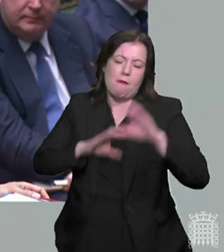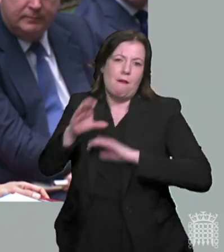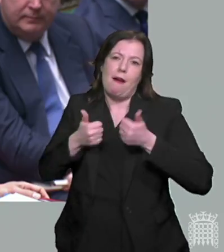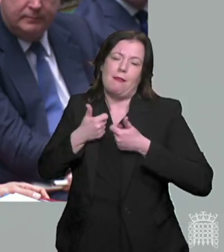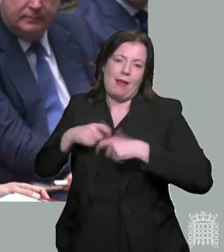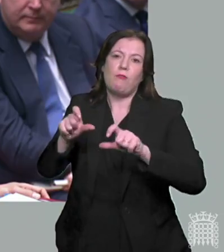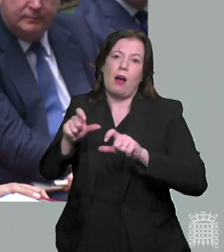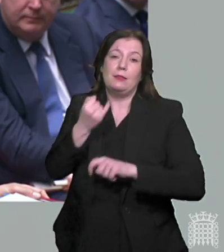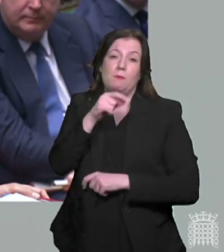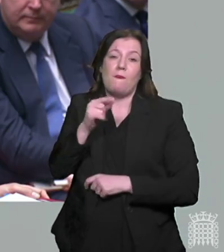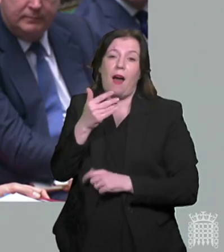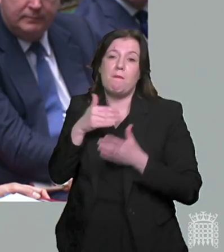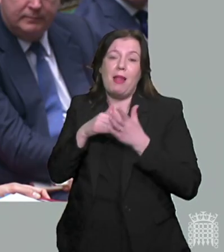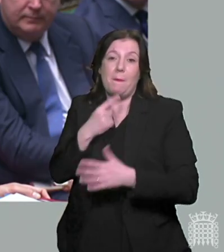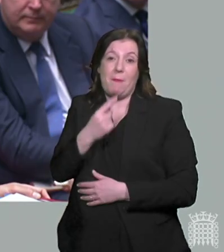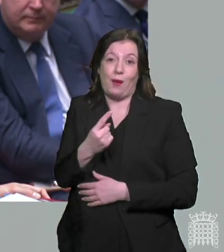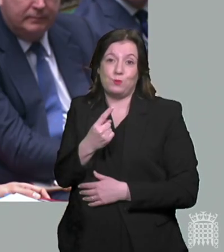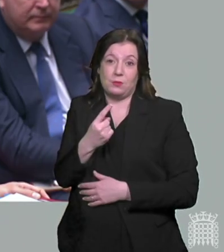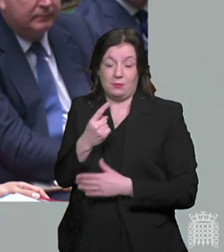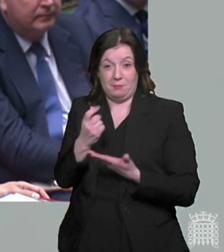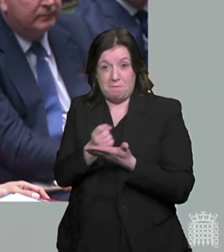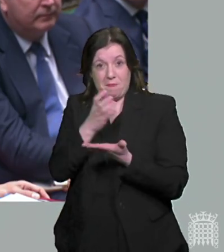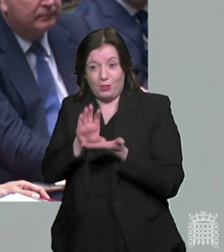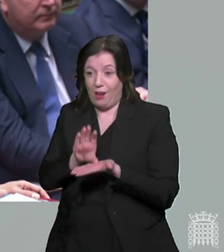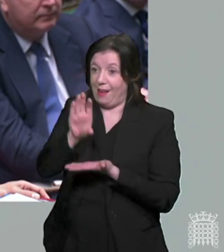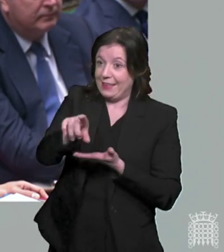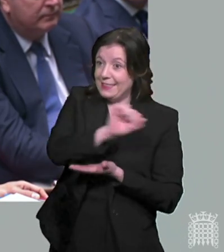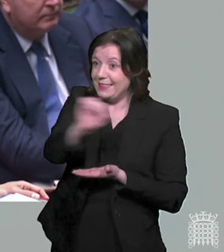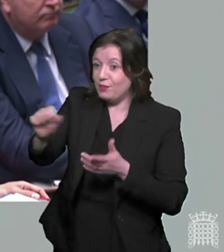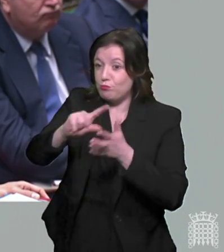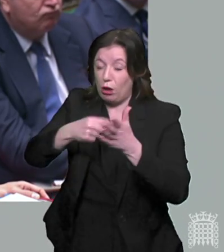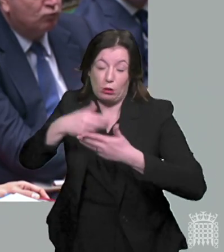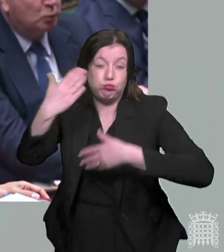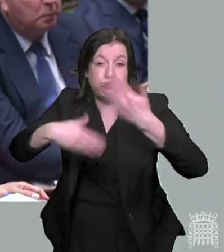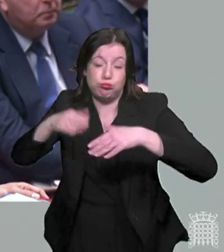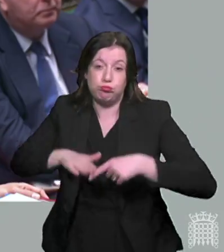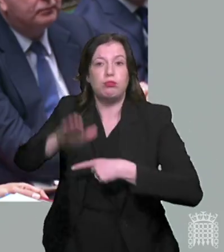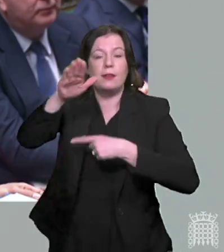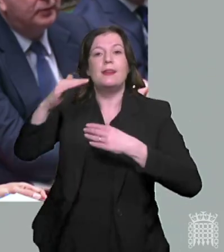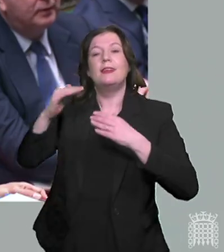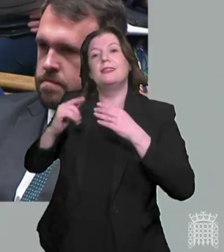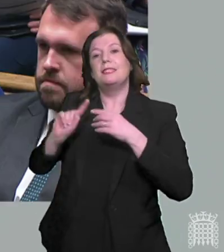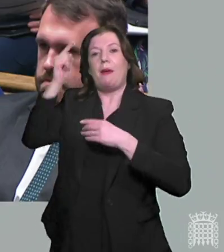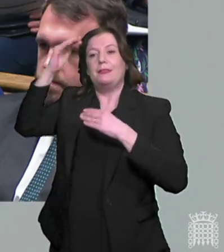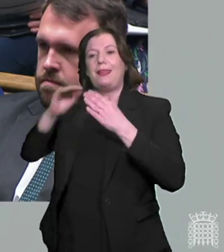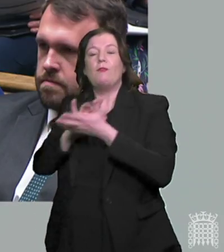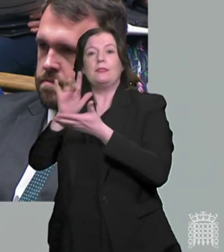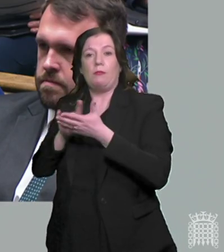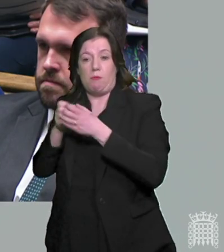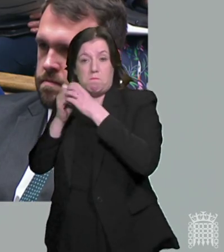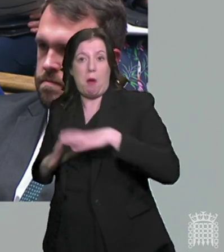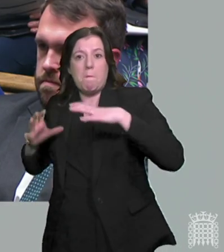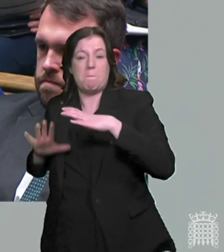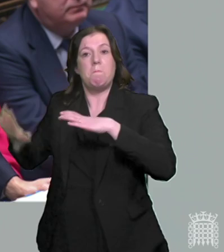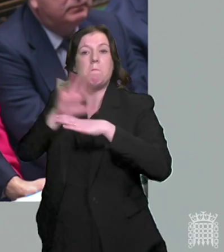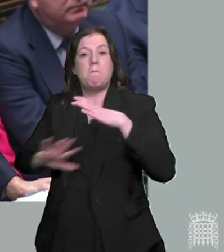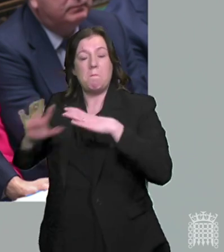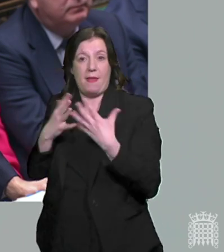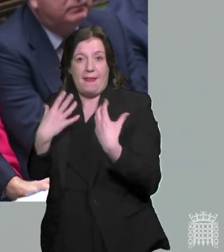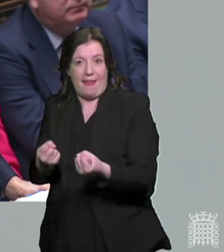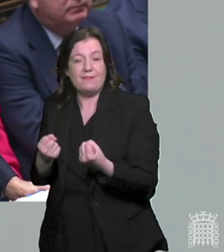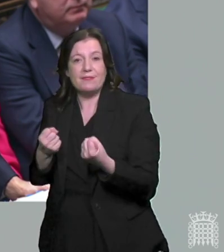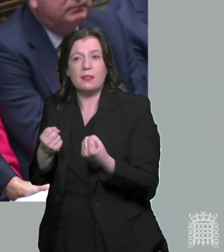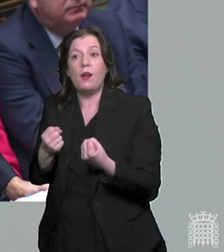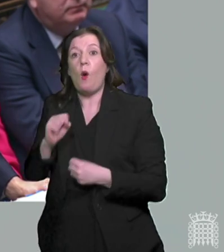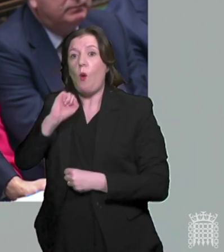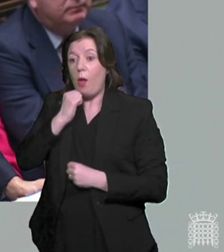We have a new £6.5 million scheme to support high-impact projects and, as she knows, Space South Central is already the leading regional space cluster in the UK.